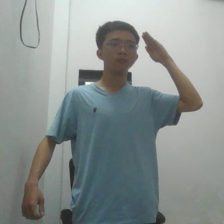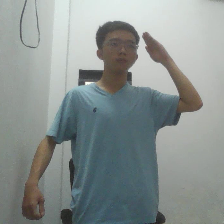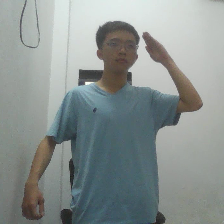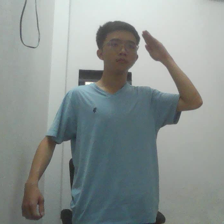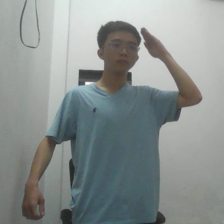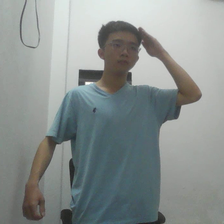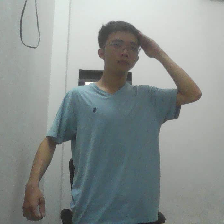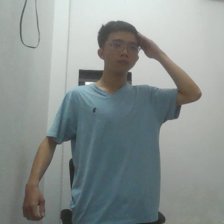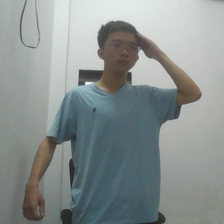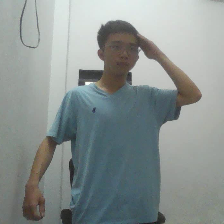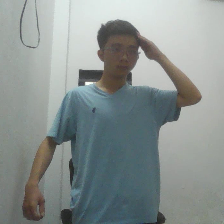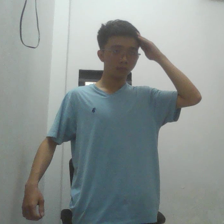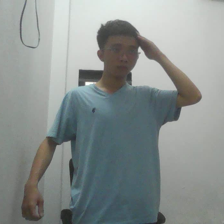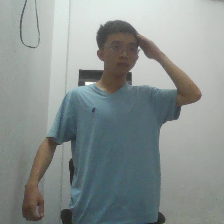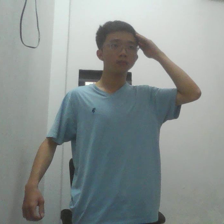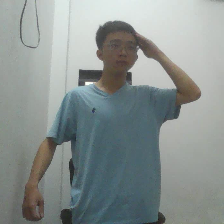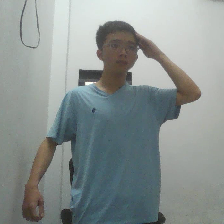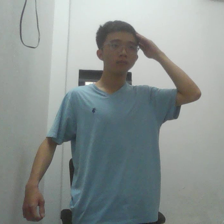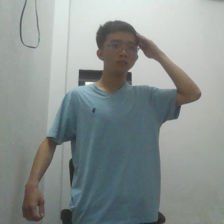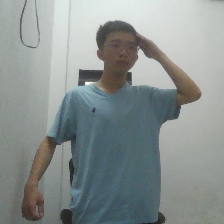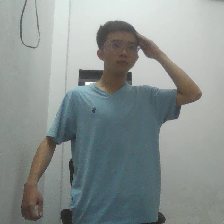biet